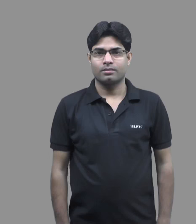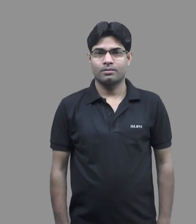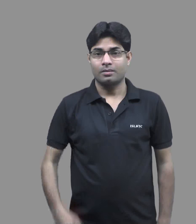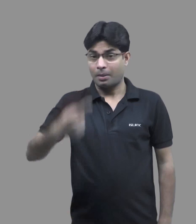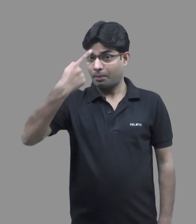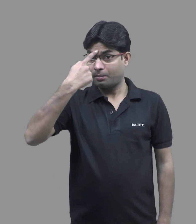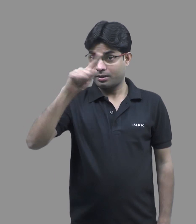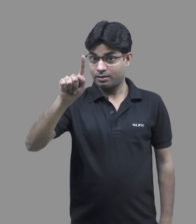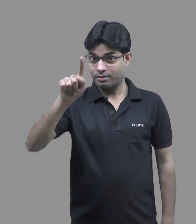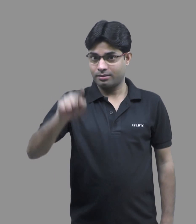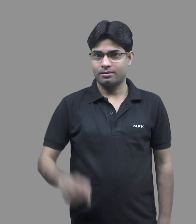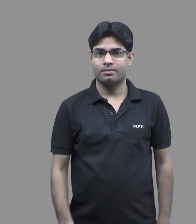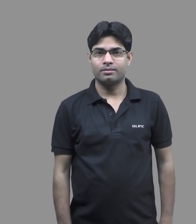Marathi